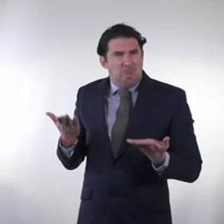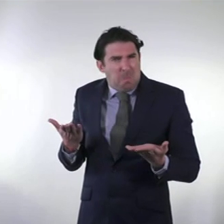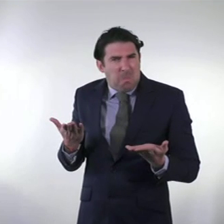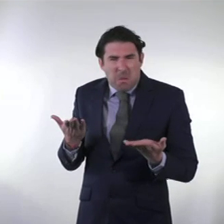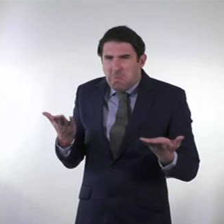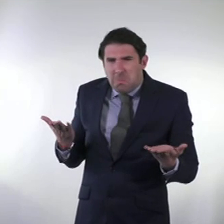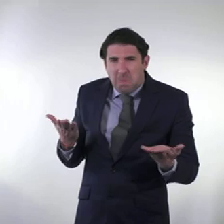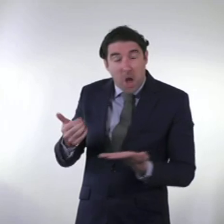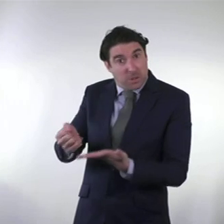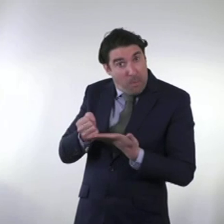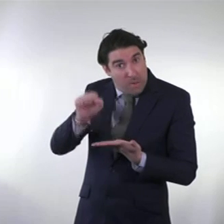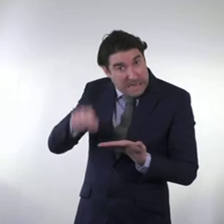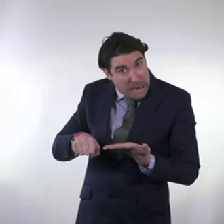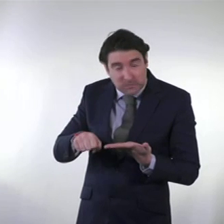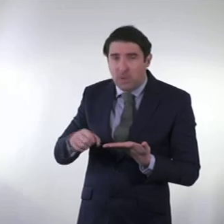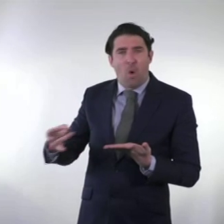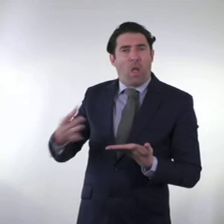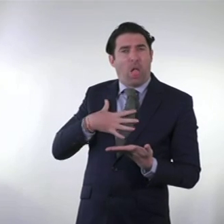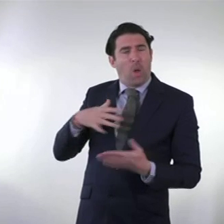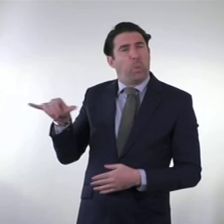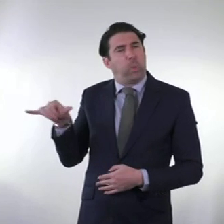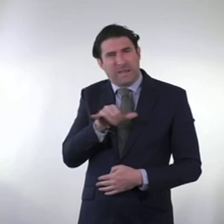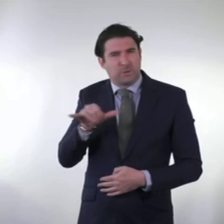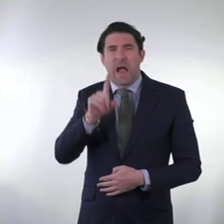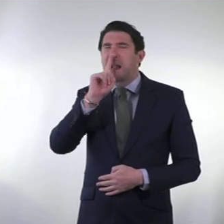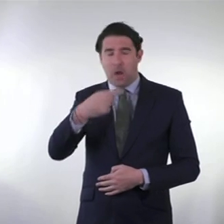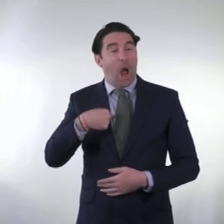Which is it? He has got to make up his mind.